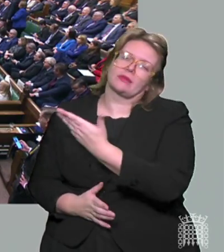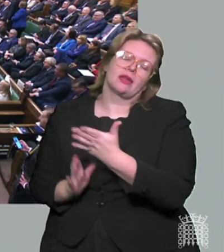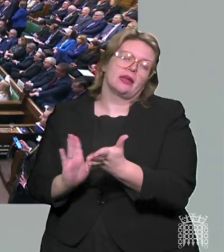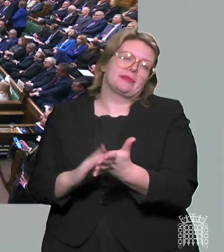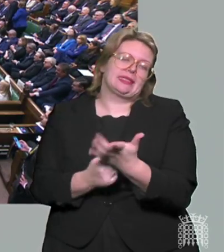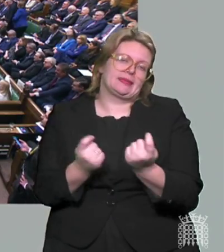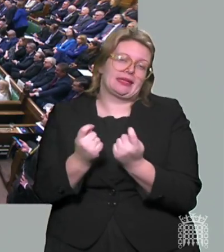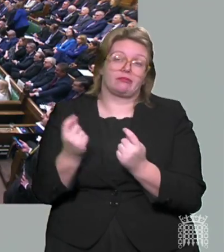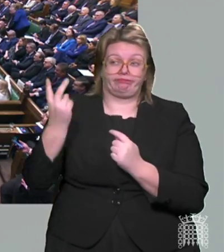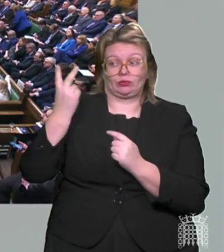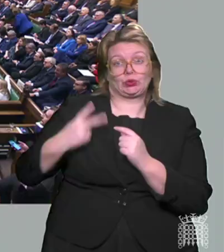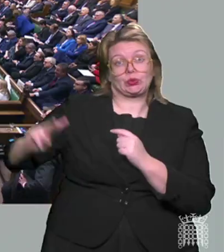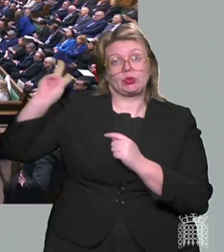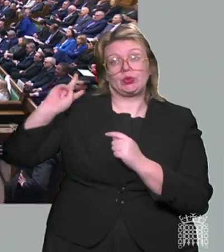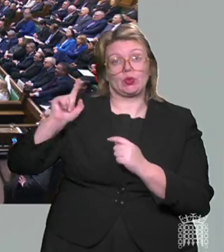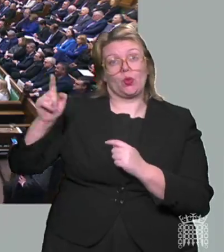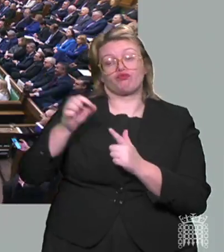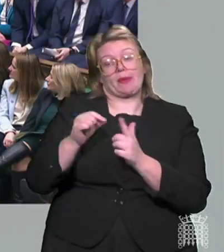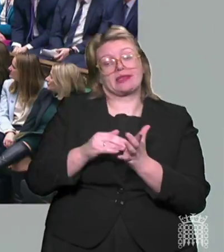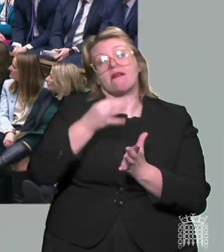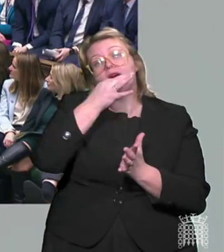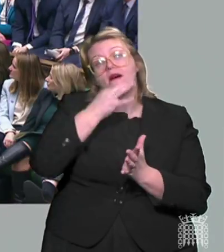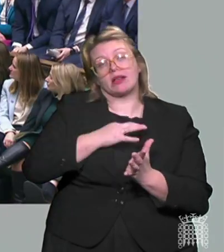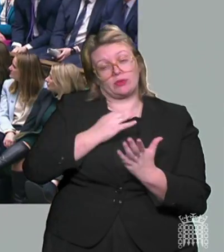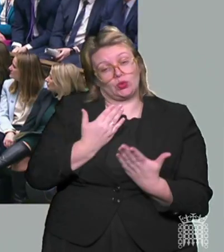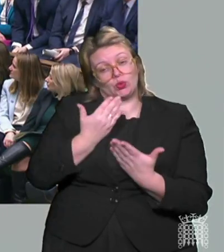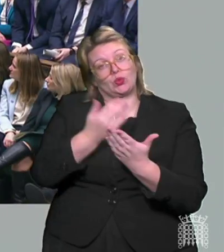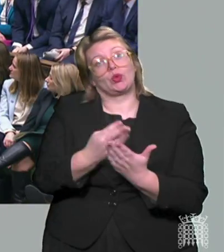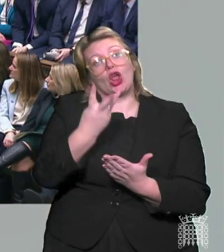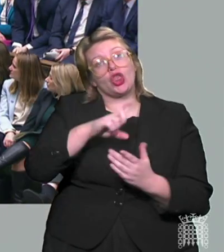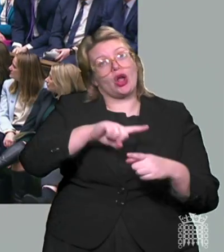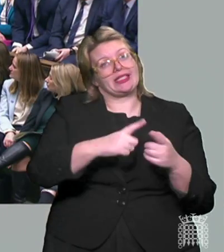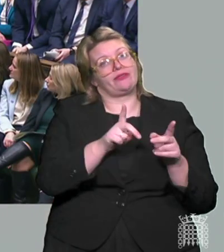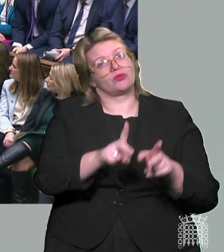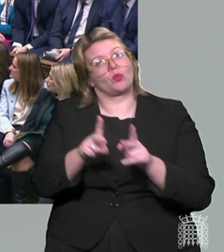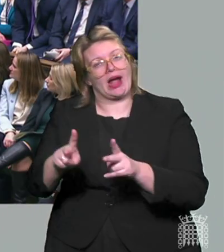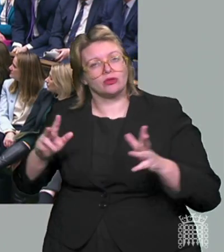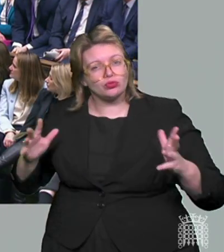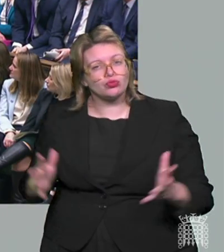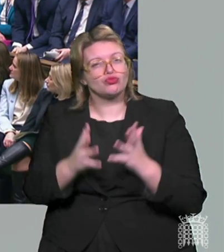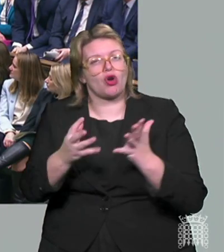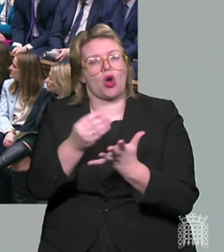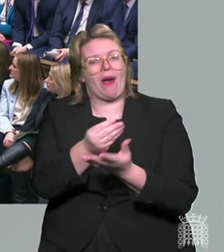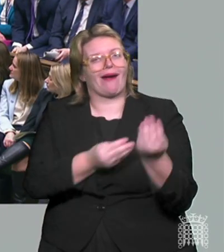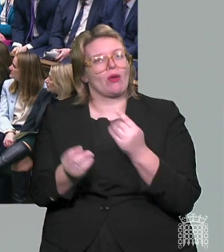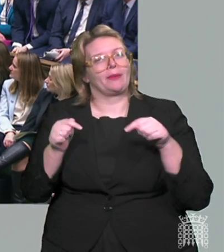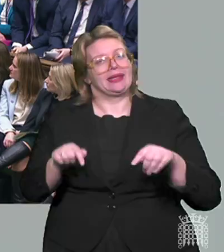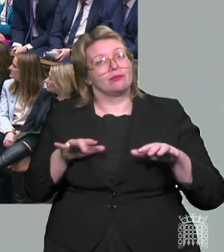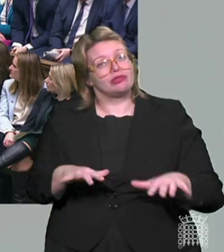Two years ago, the Prime Minister commissioned me to propose 30 ways to boost growth and make Britain the most competitive country in the world.